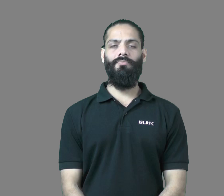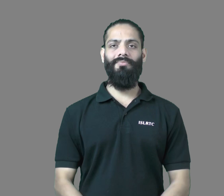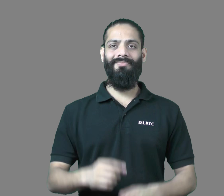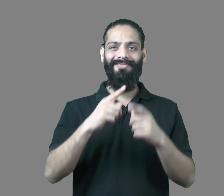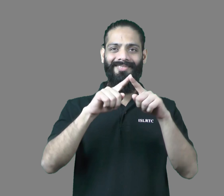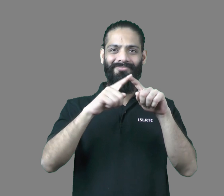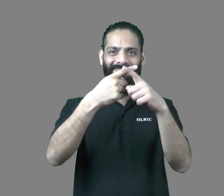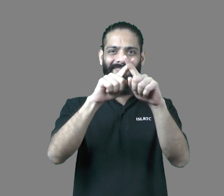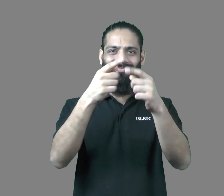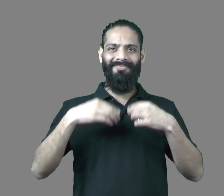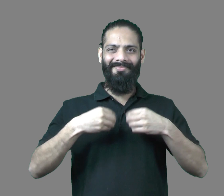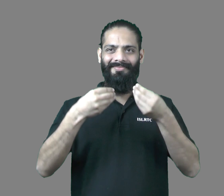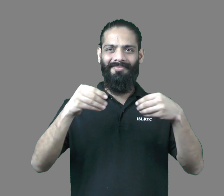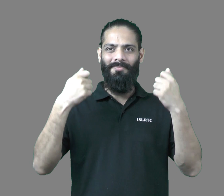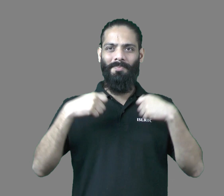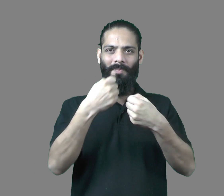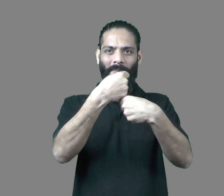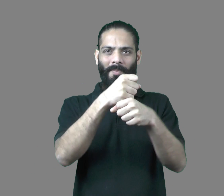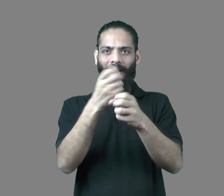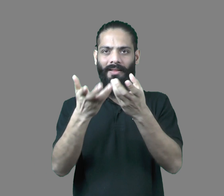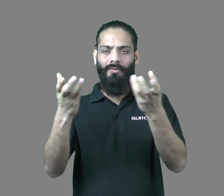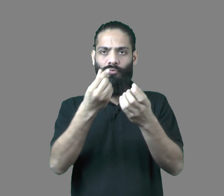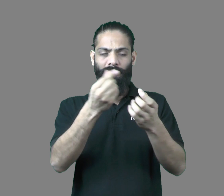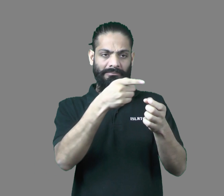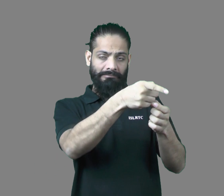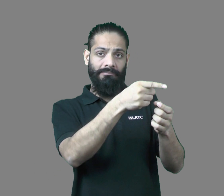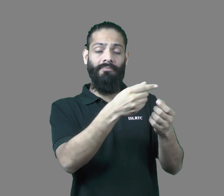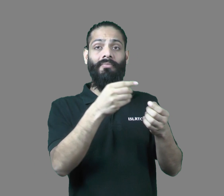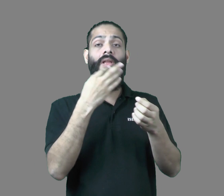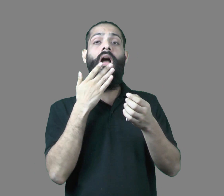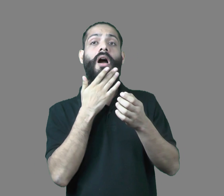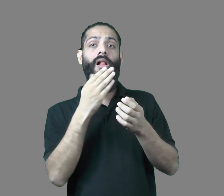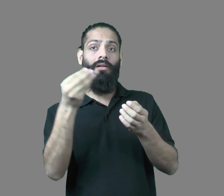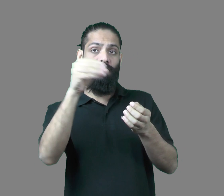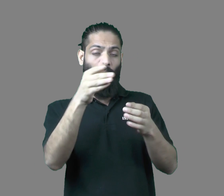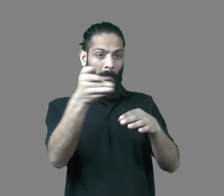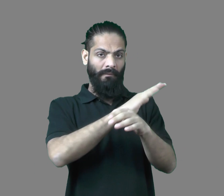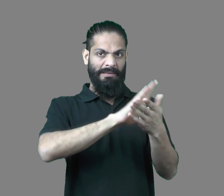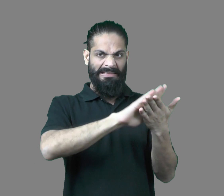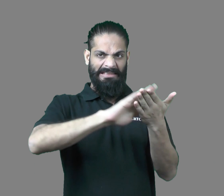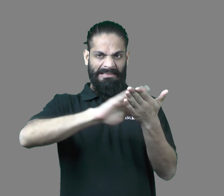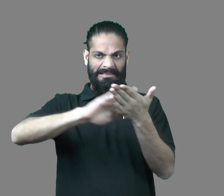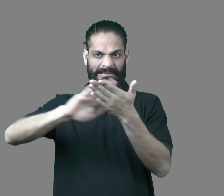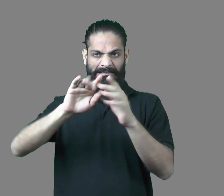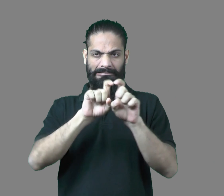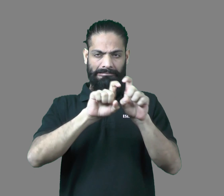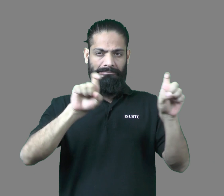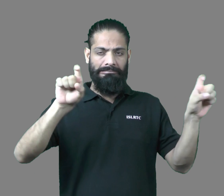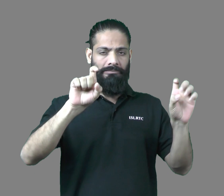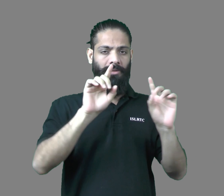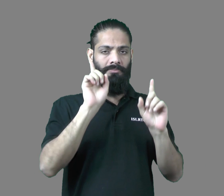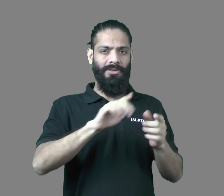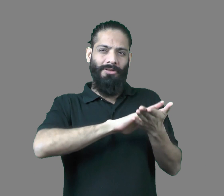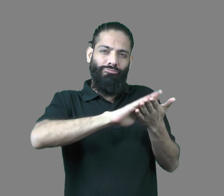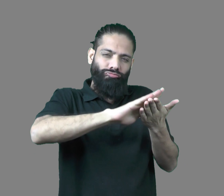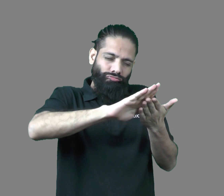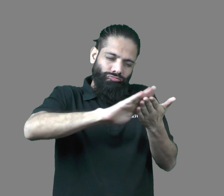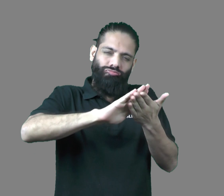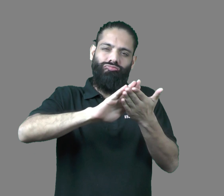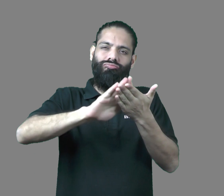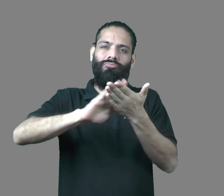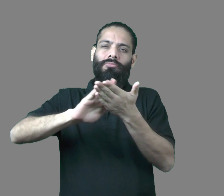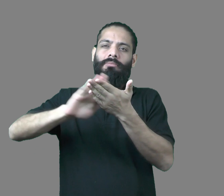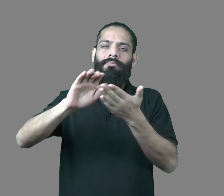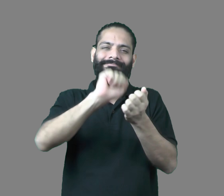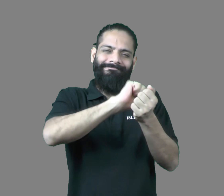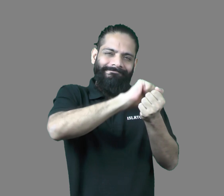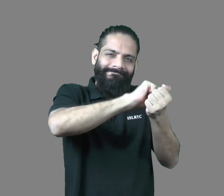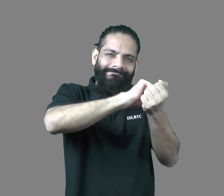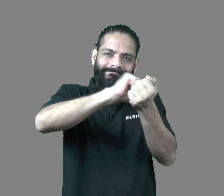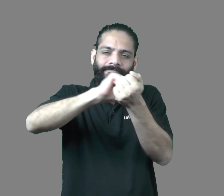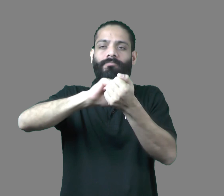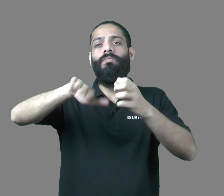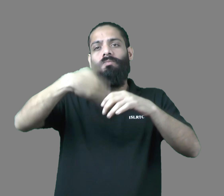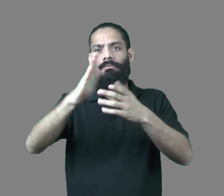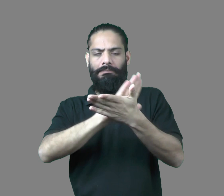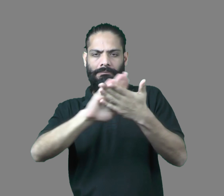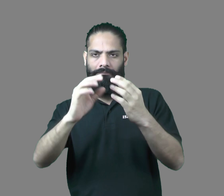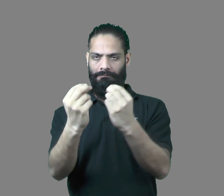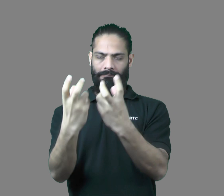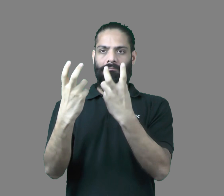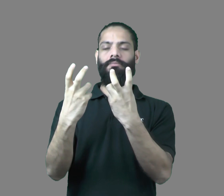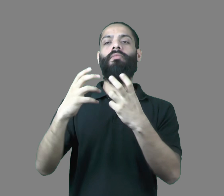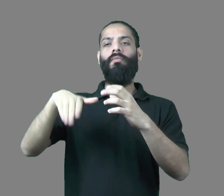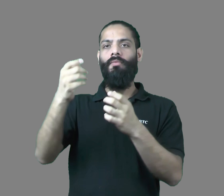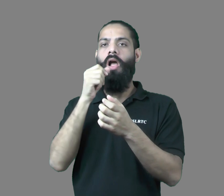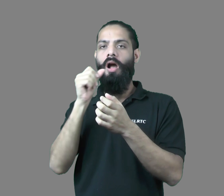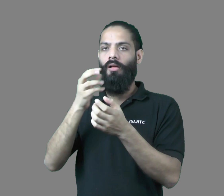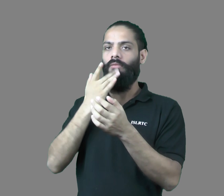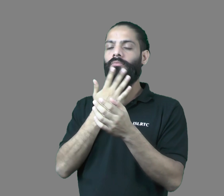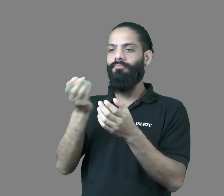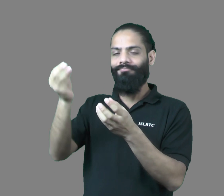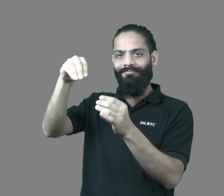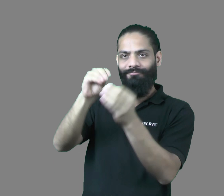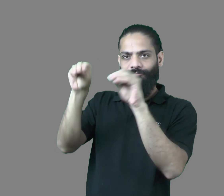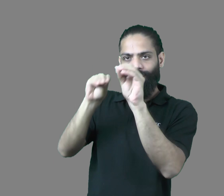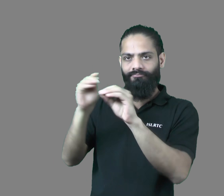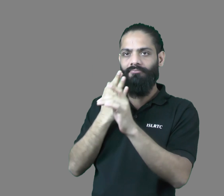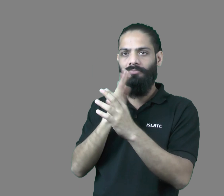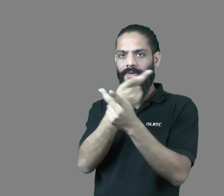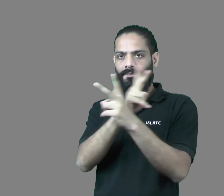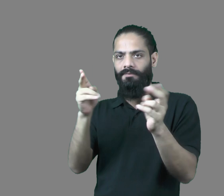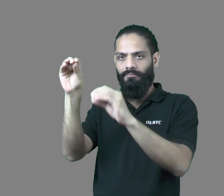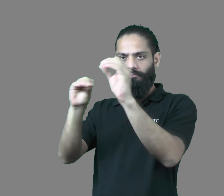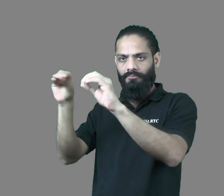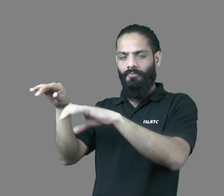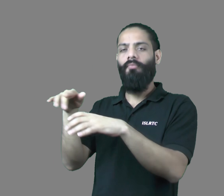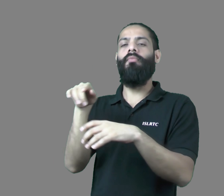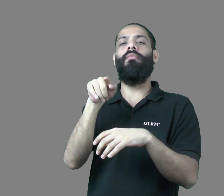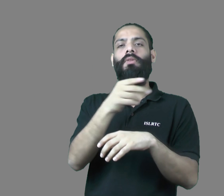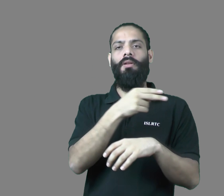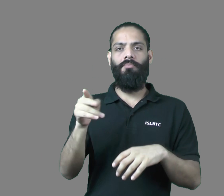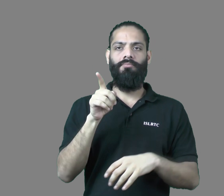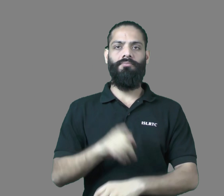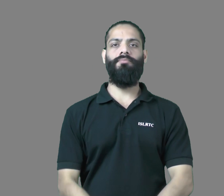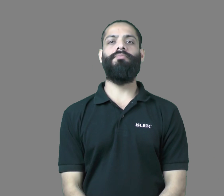Scouring